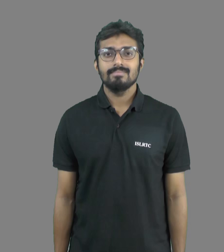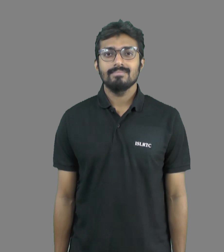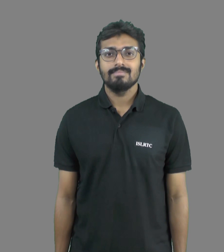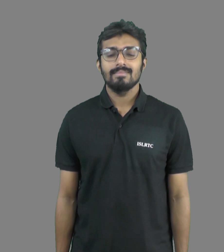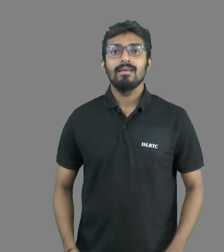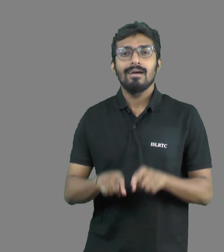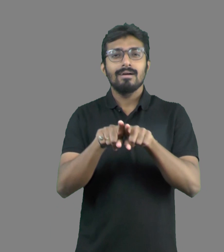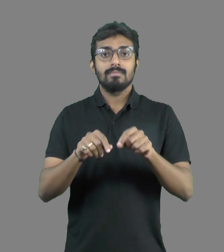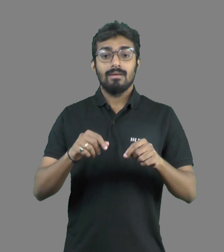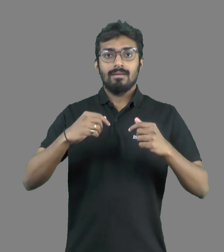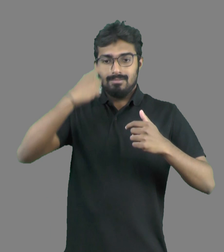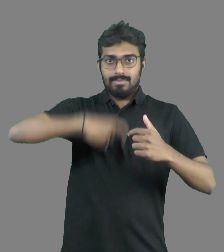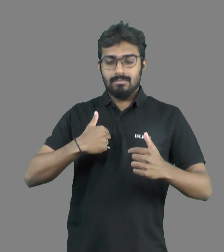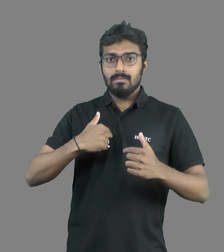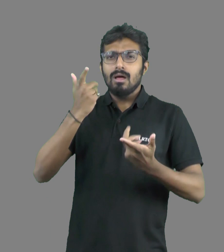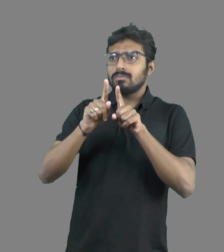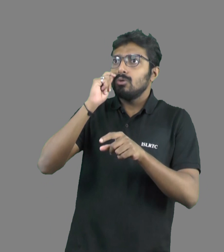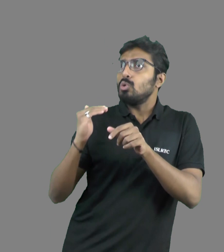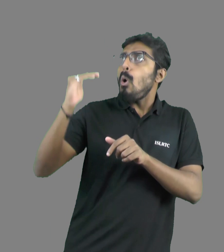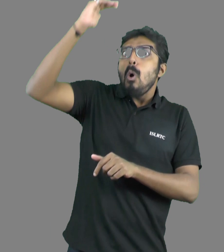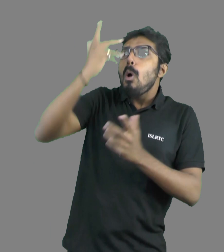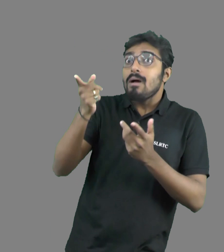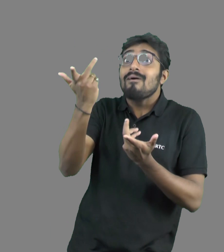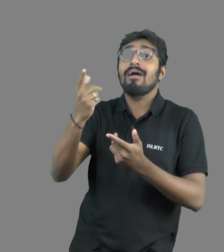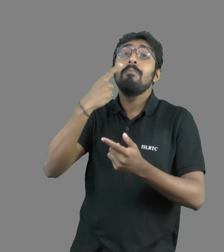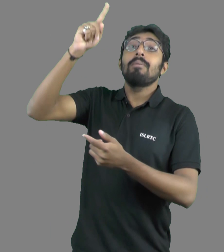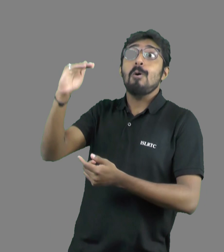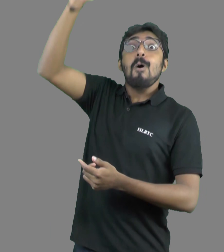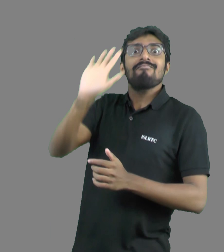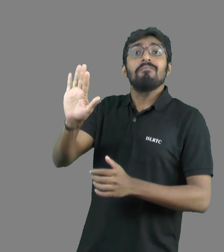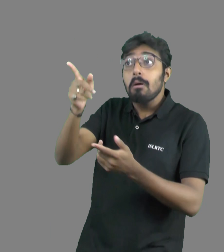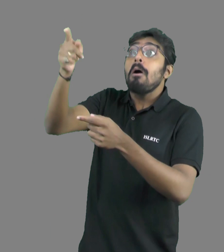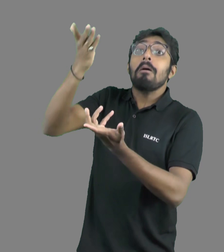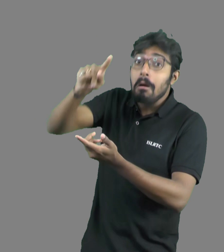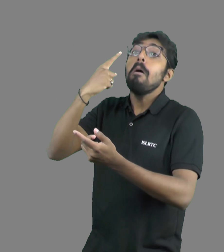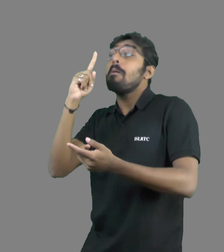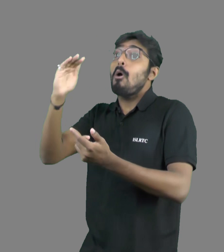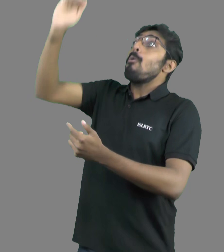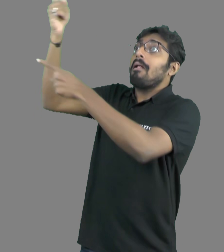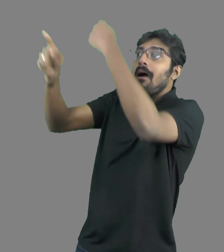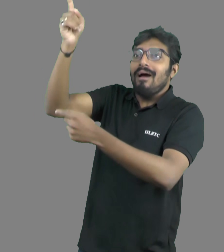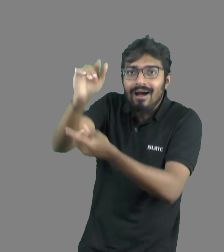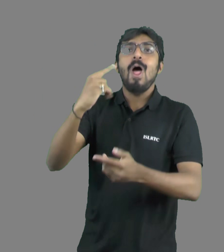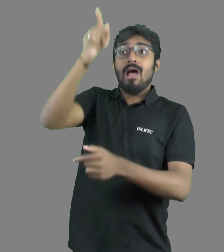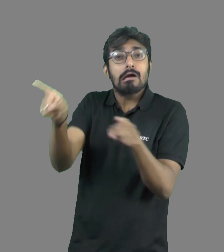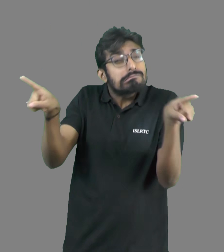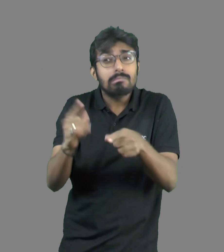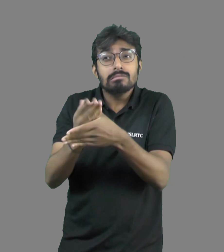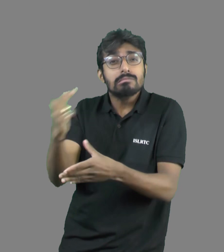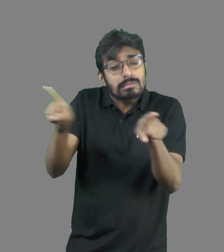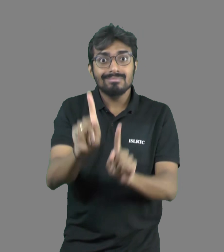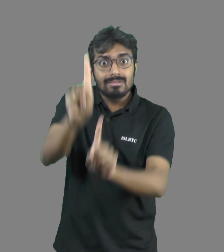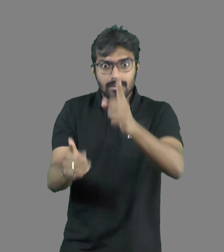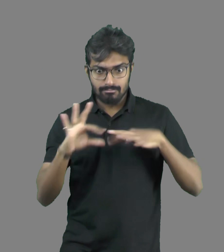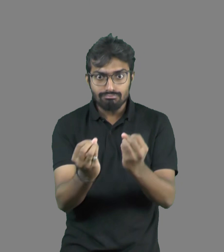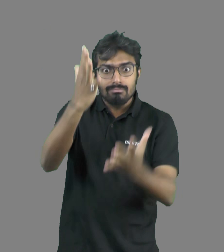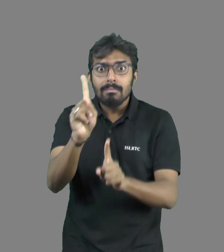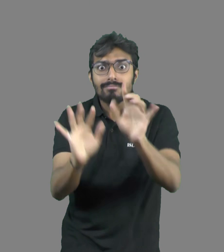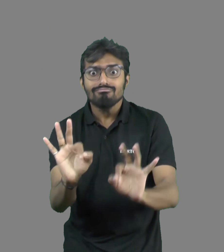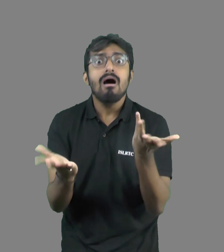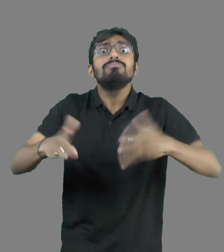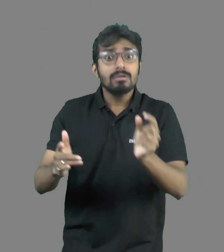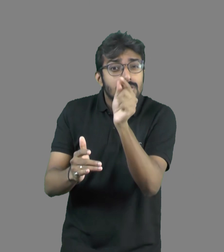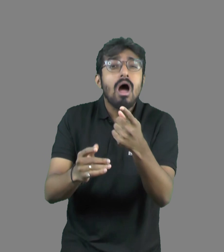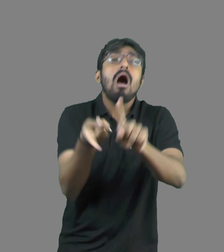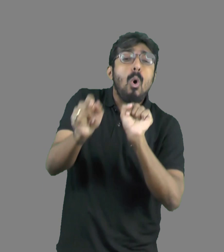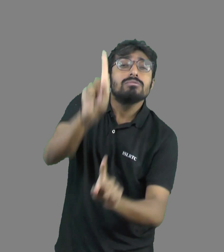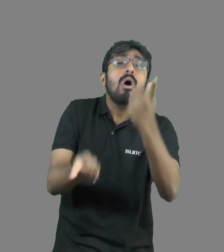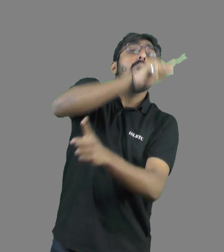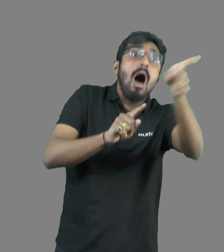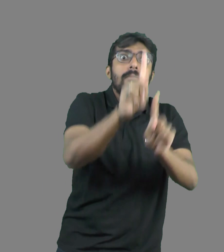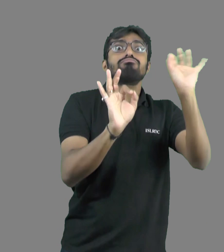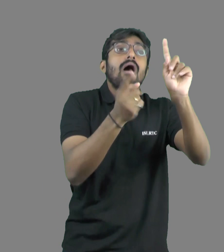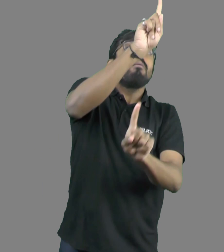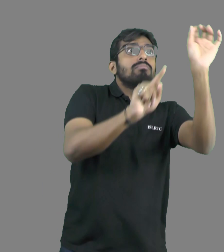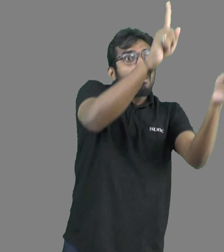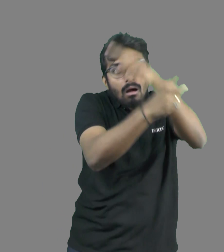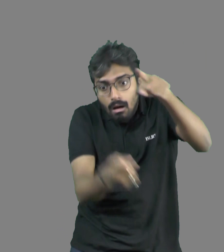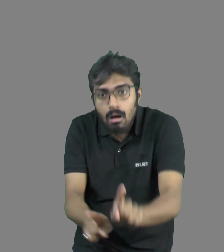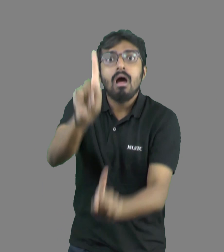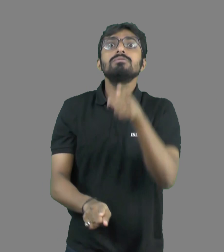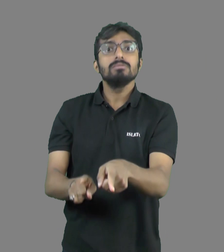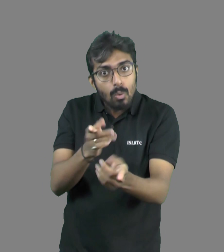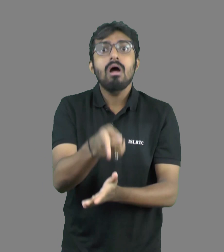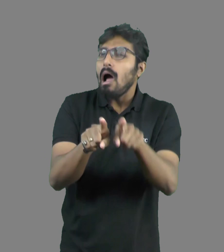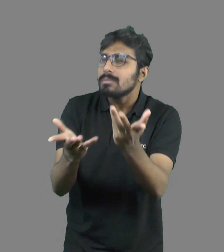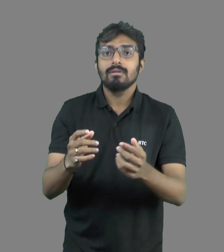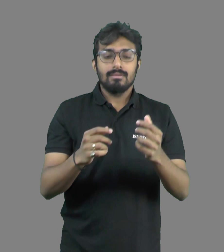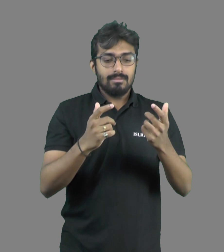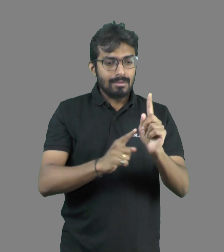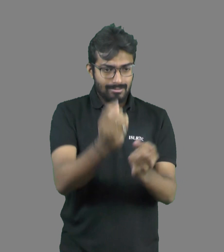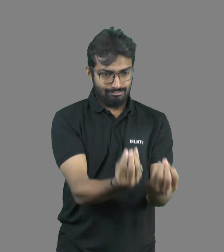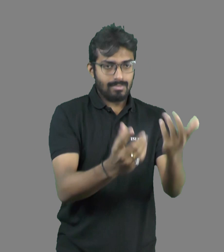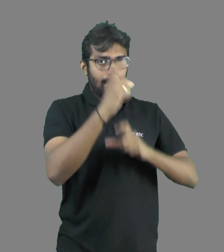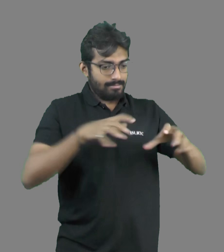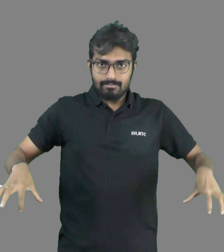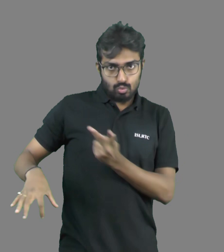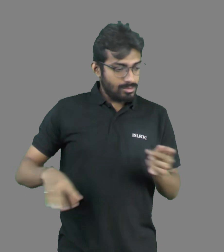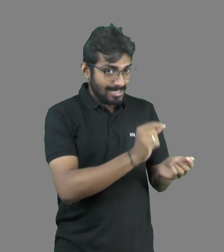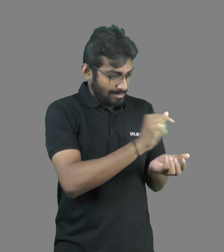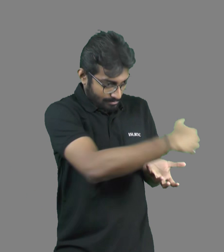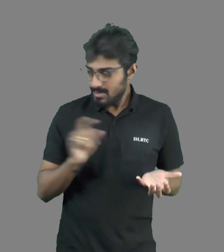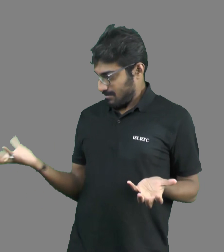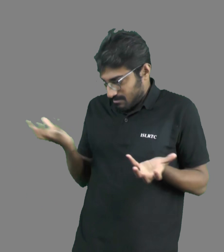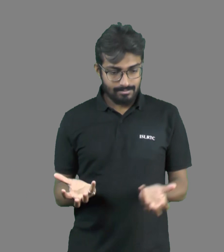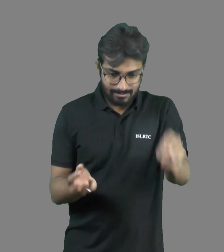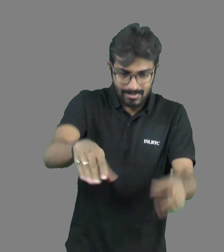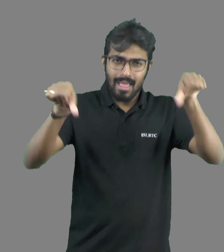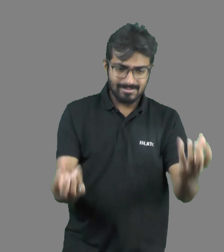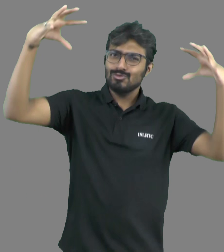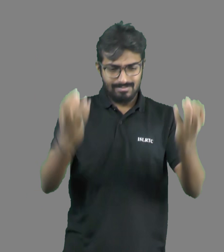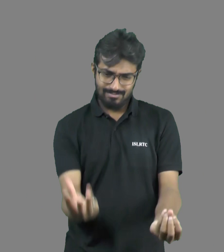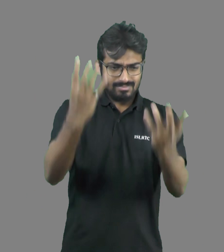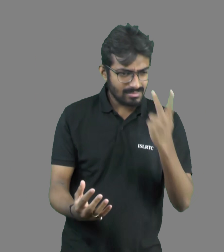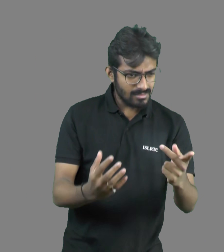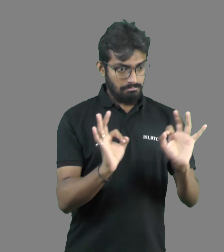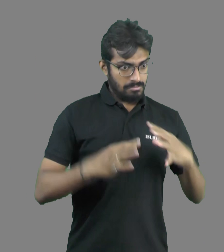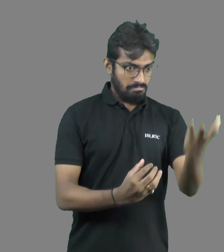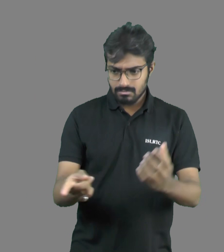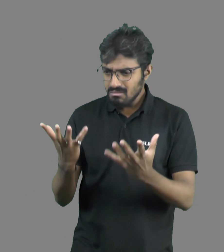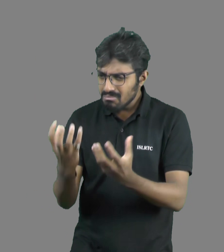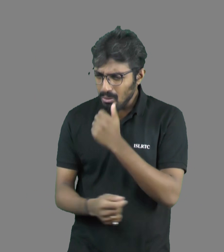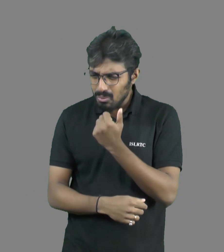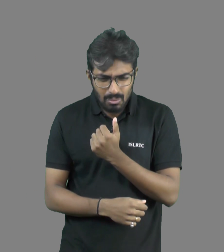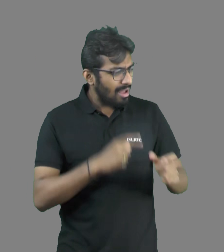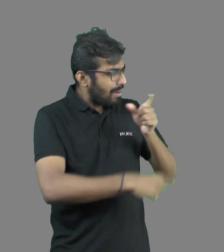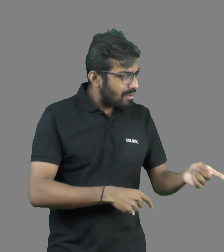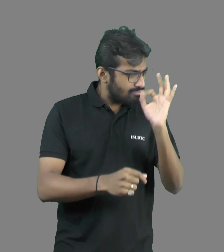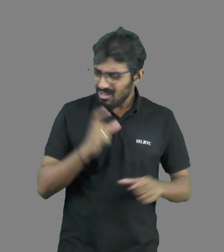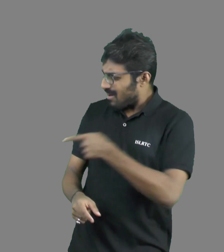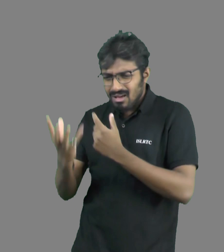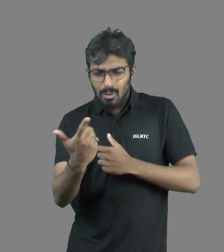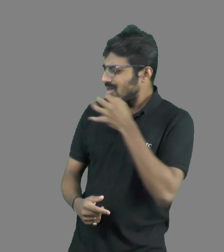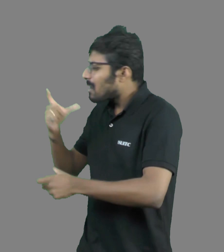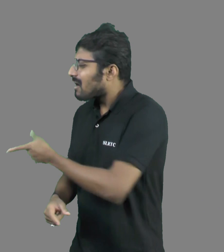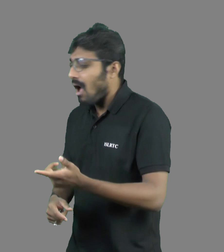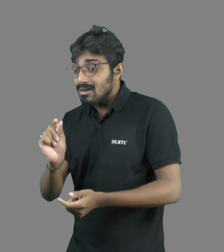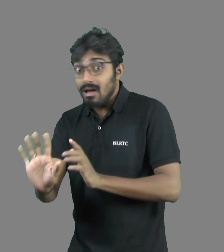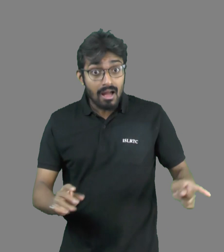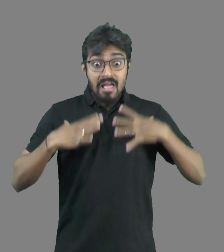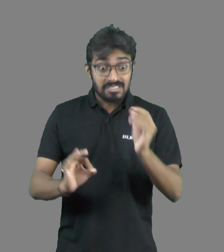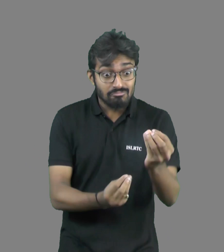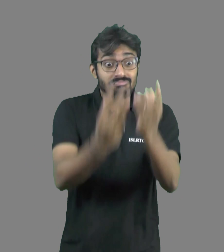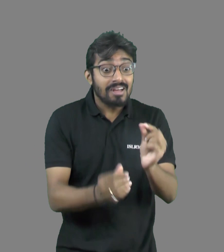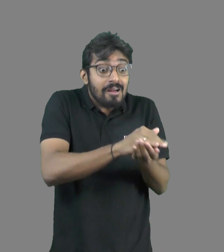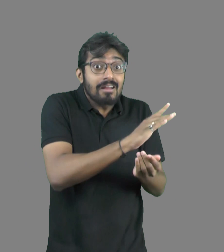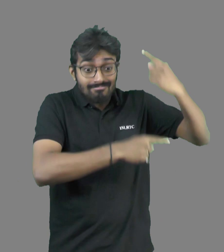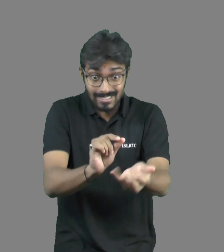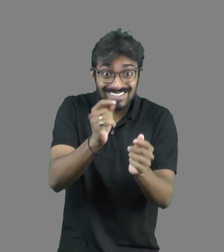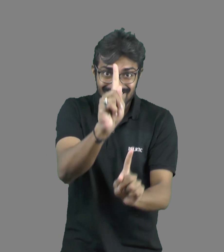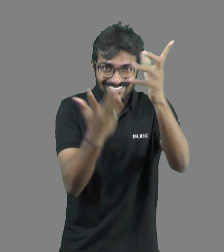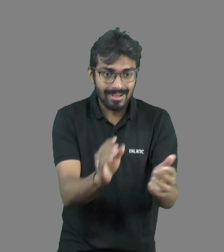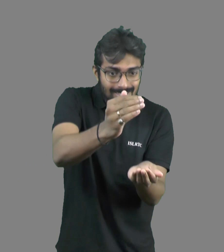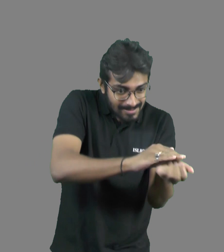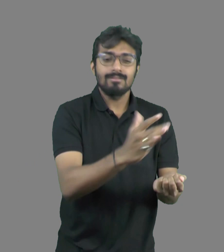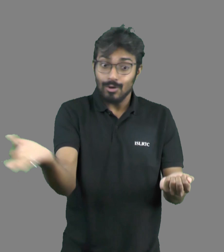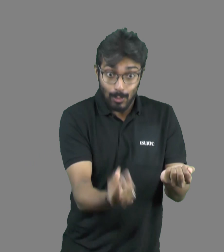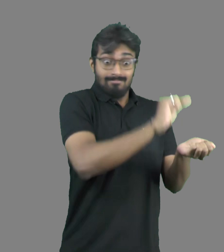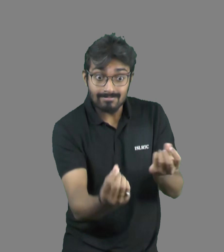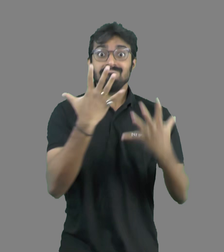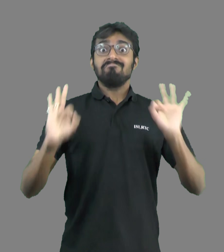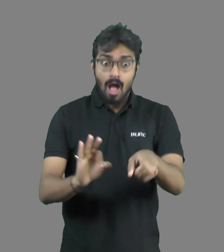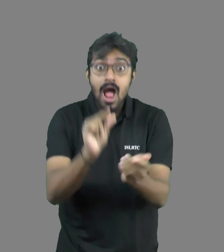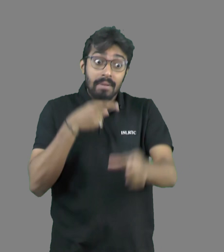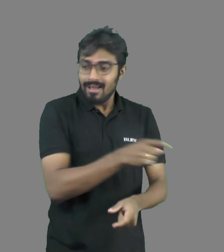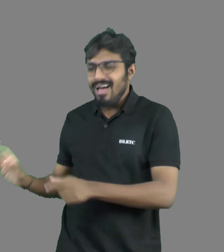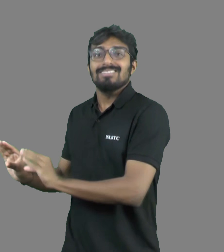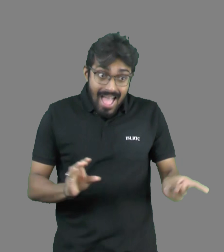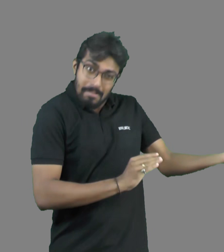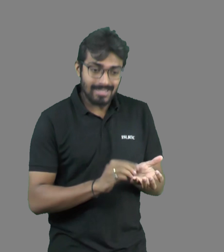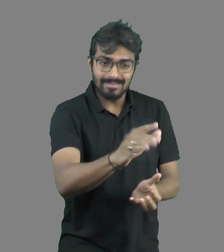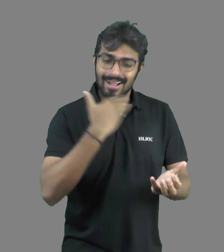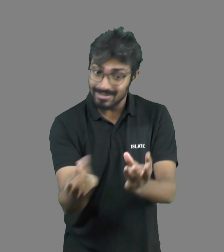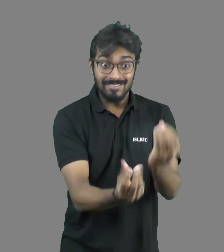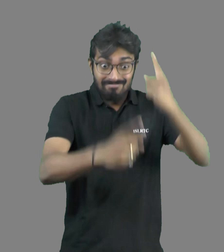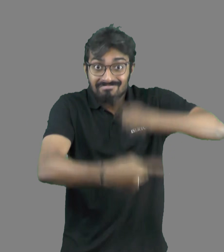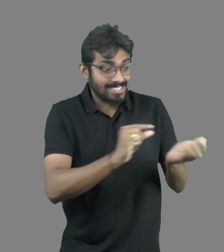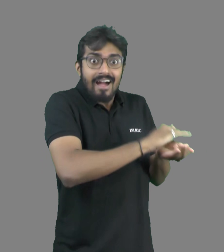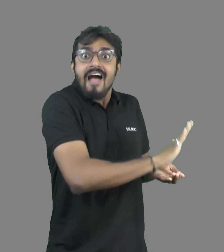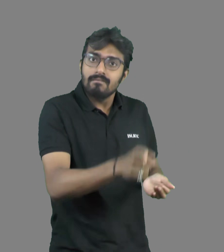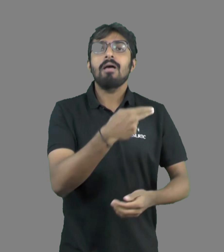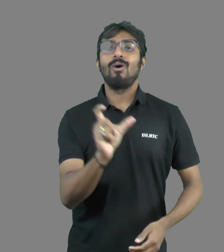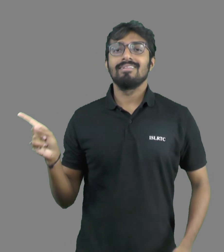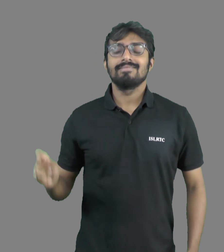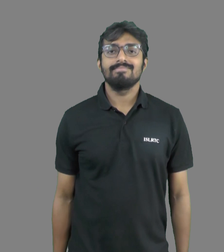Pedigree Method